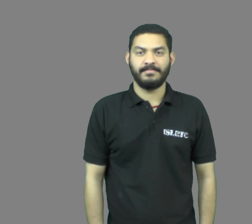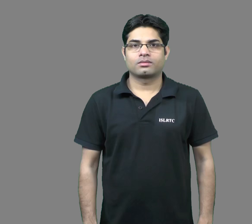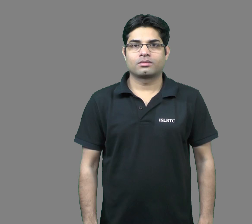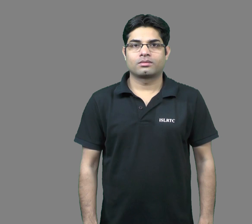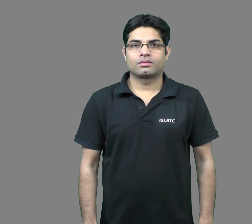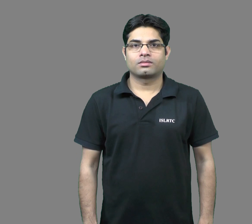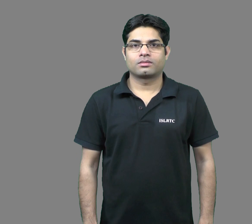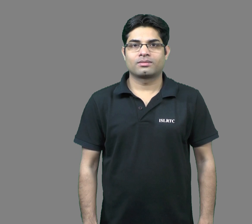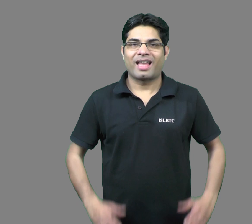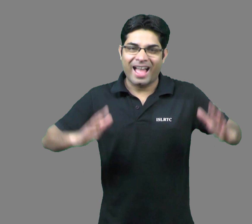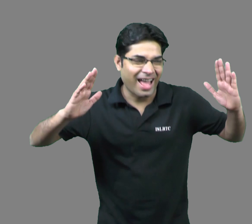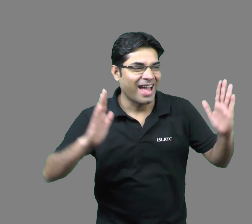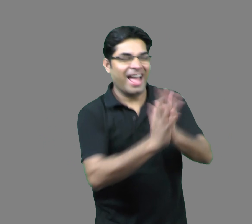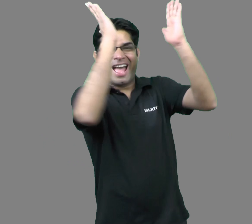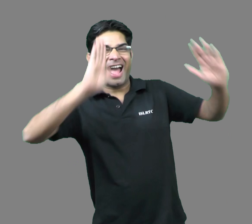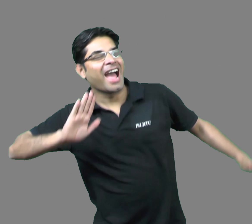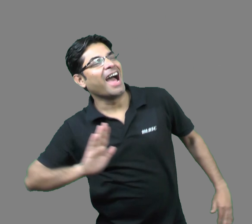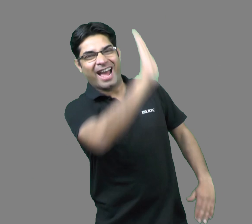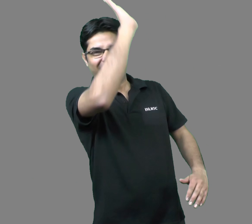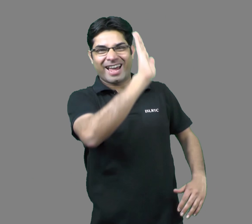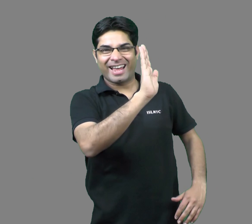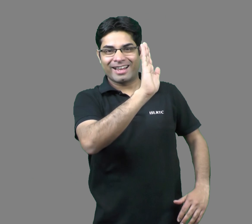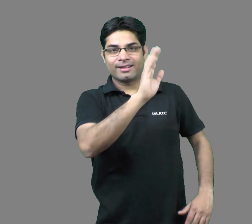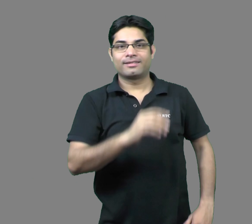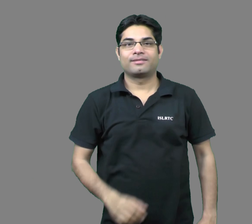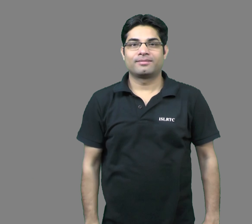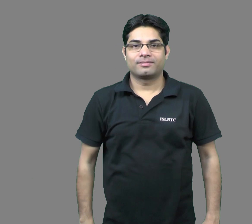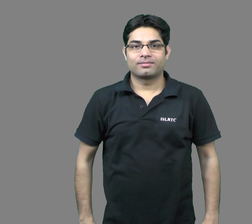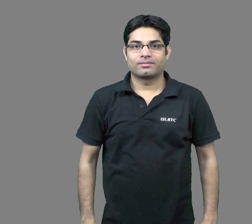High Five